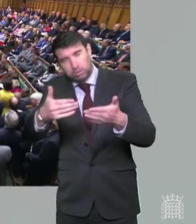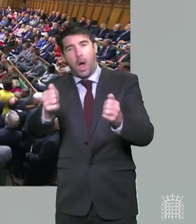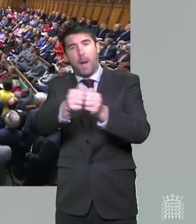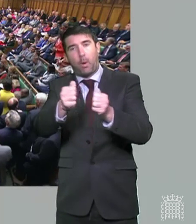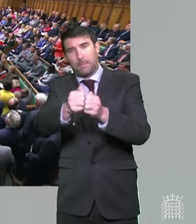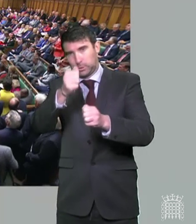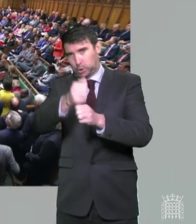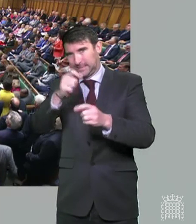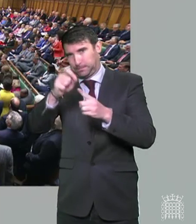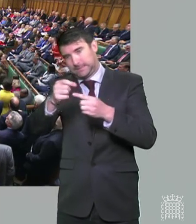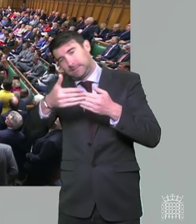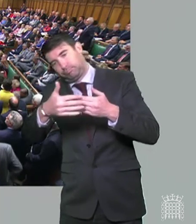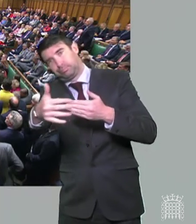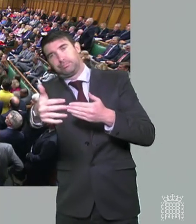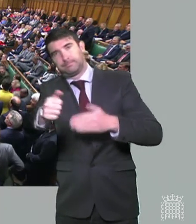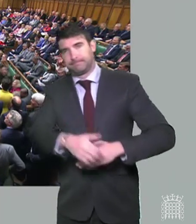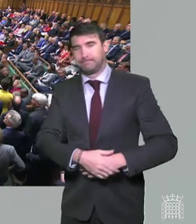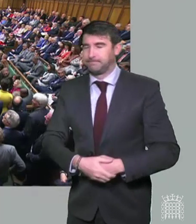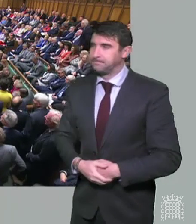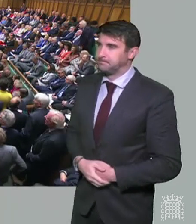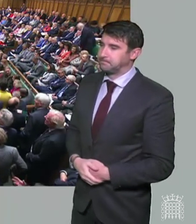I call the Father of the House.